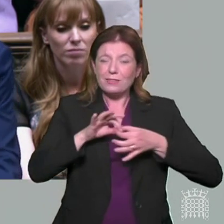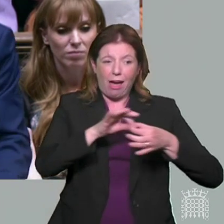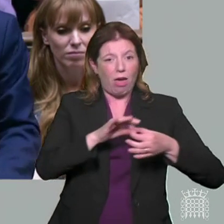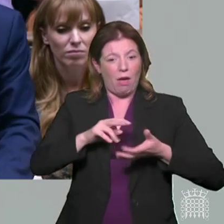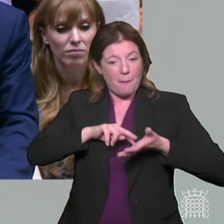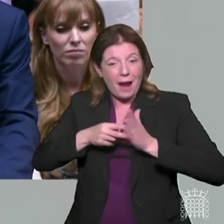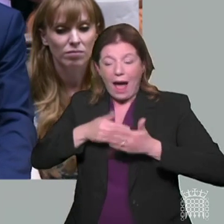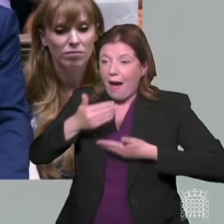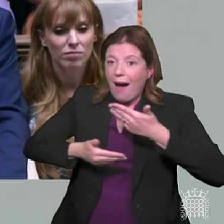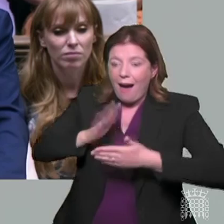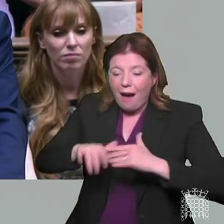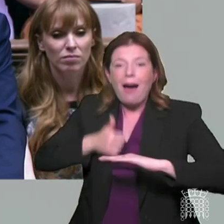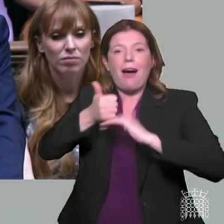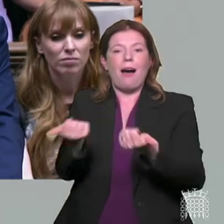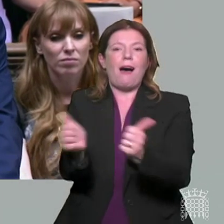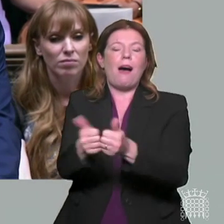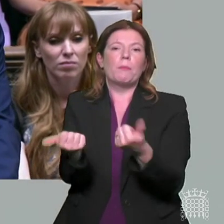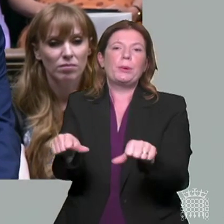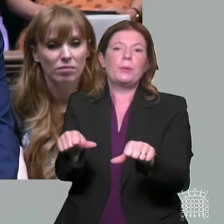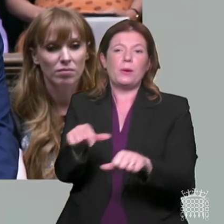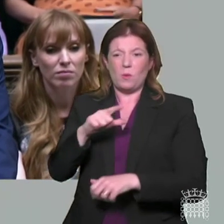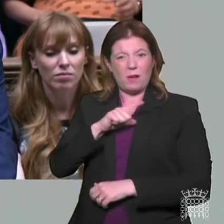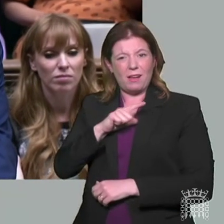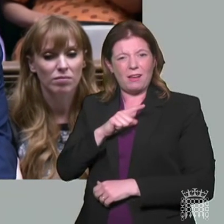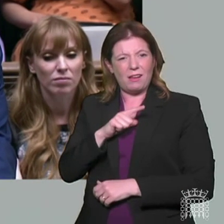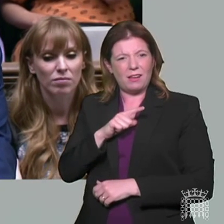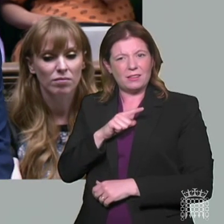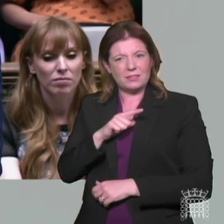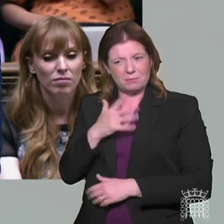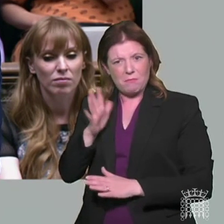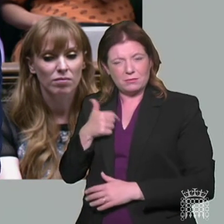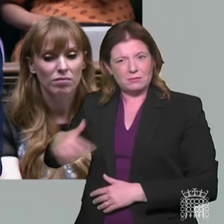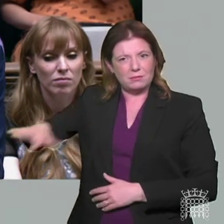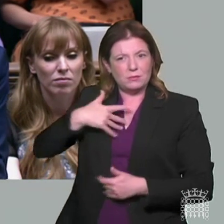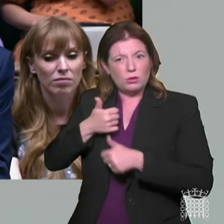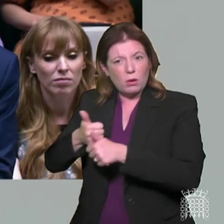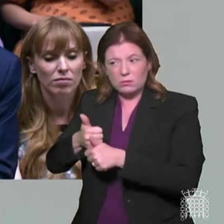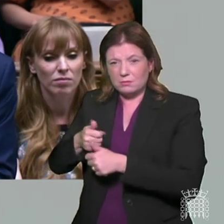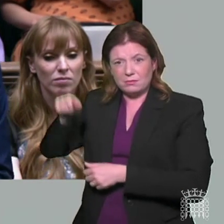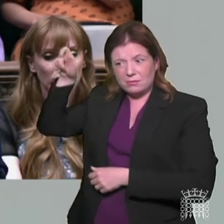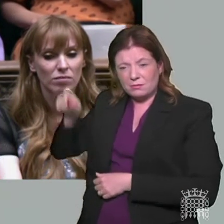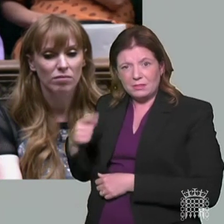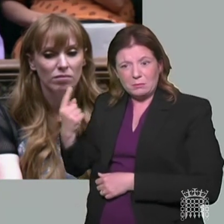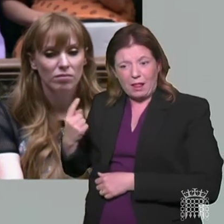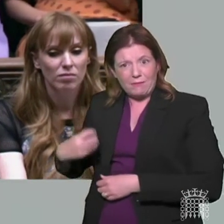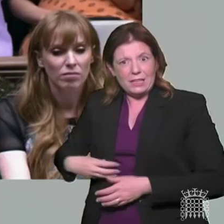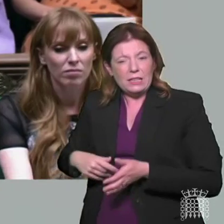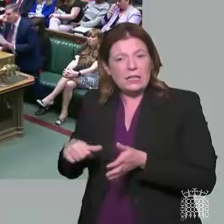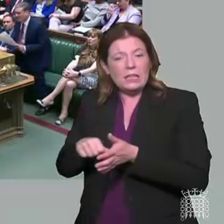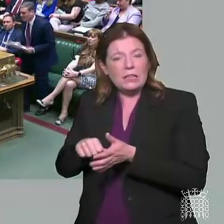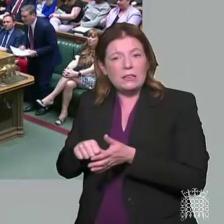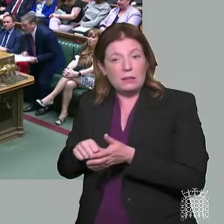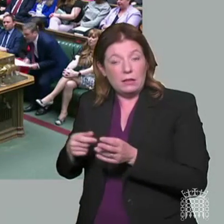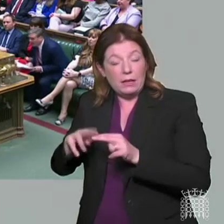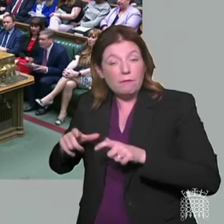Do it for households that face bills they cannot afford, and do it for Phoenix, who simply cannot afford to wait.